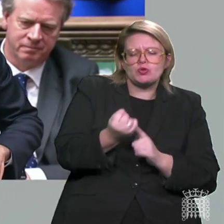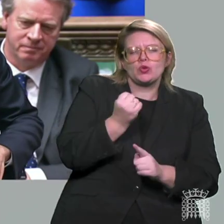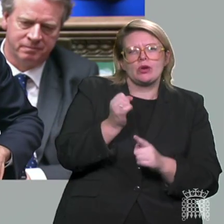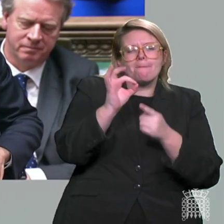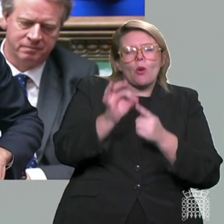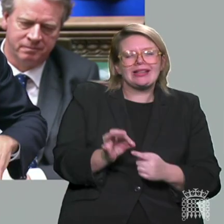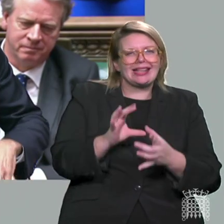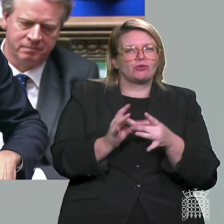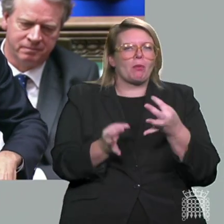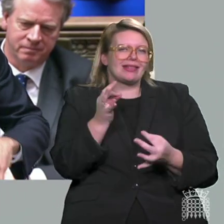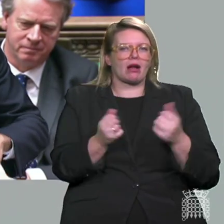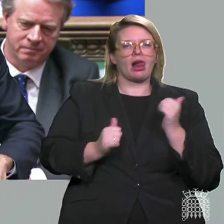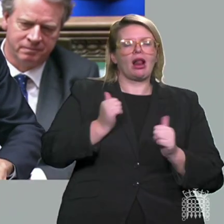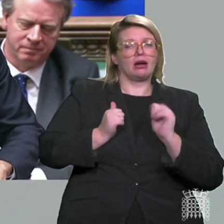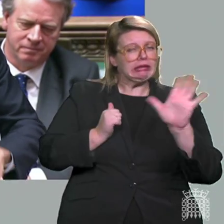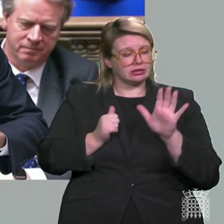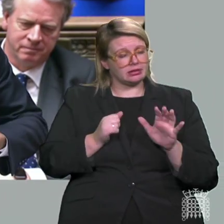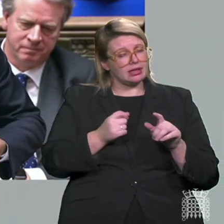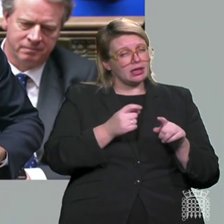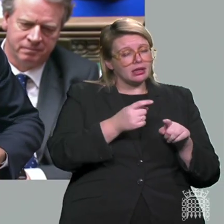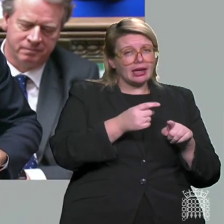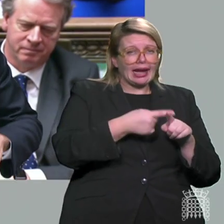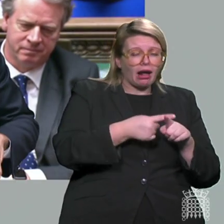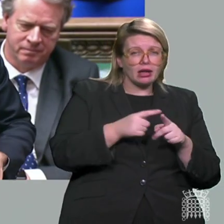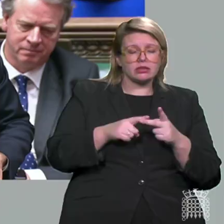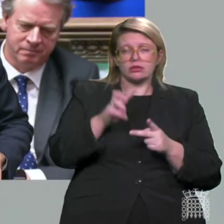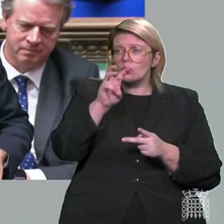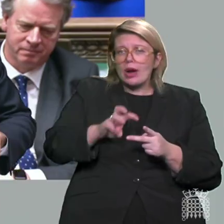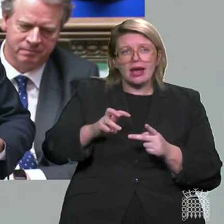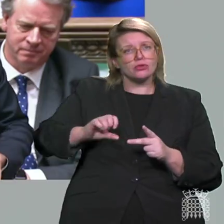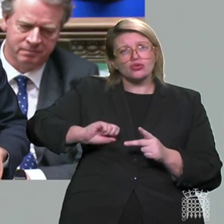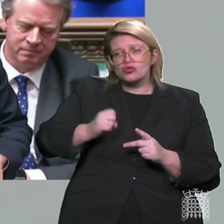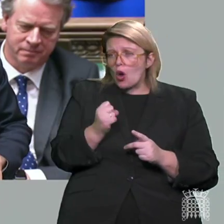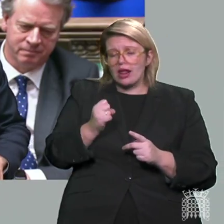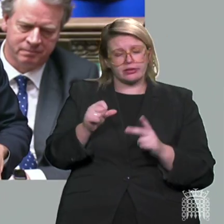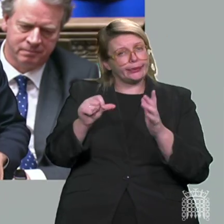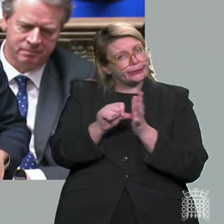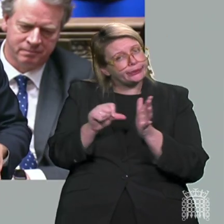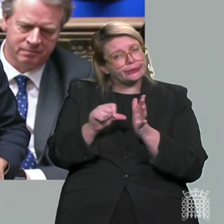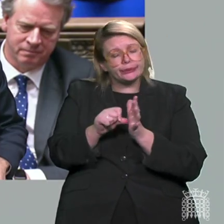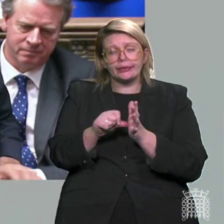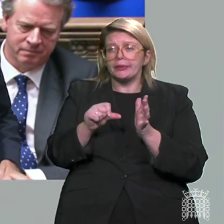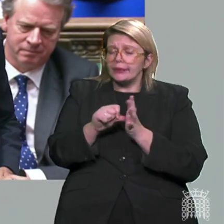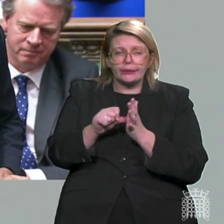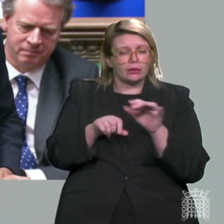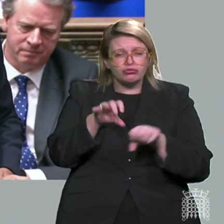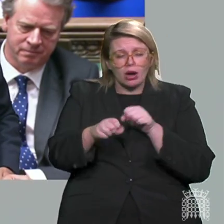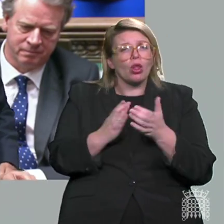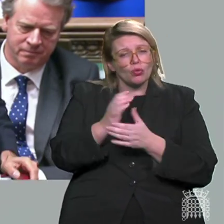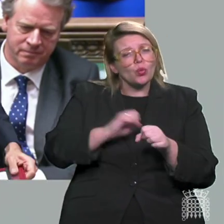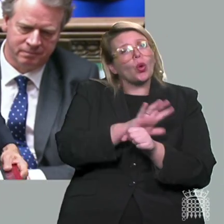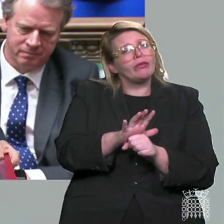The NHS is under pressure in Wales as it is in Scotland and England, in large part because of the impact of the global pandemic.